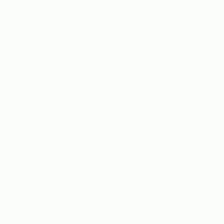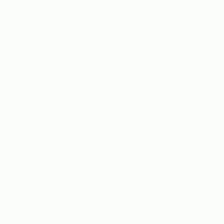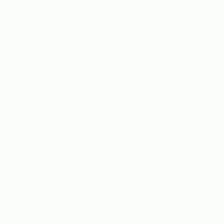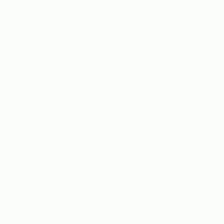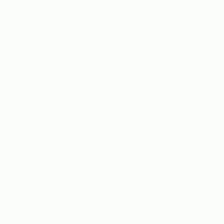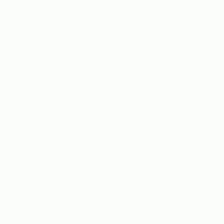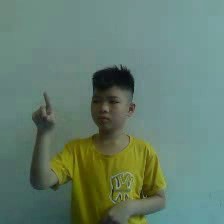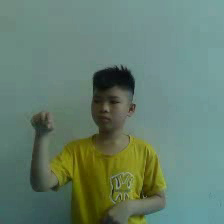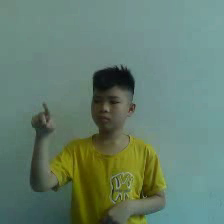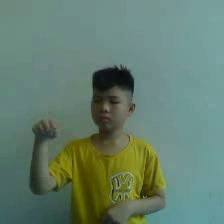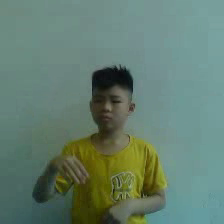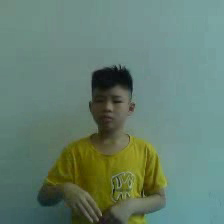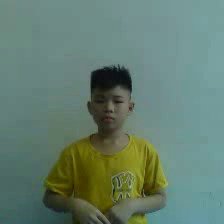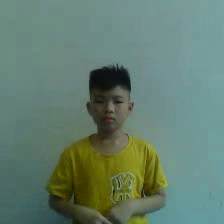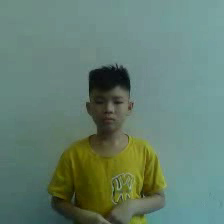Họ